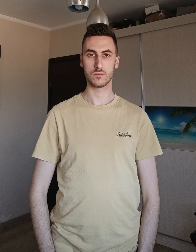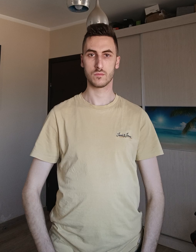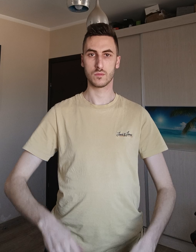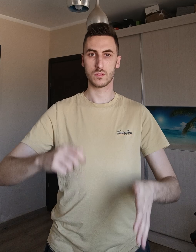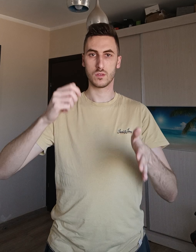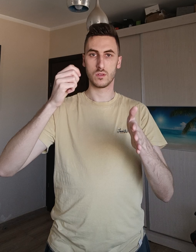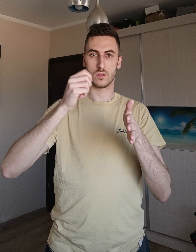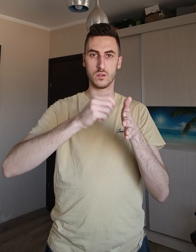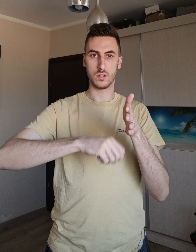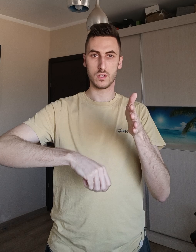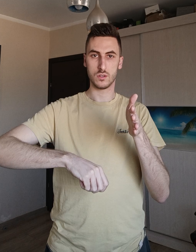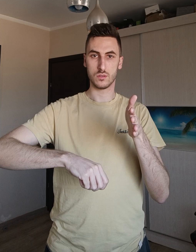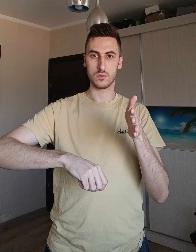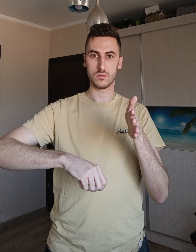לקנות